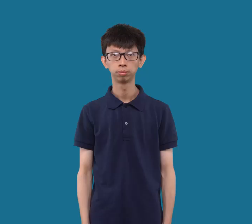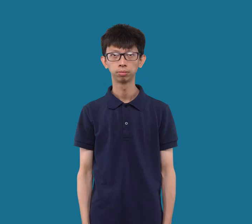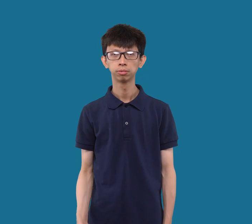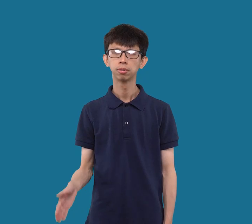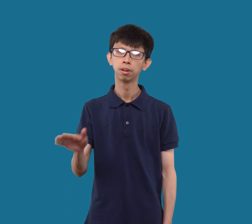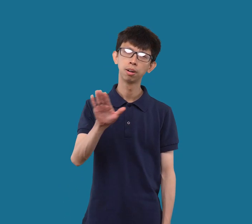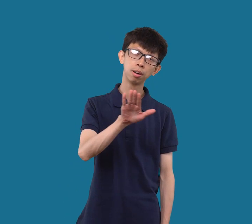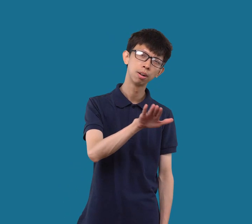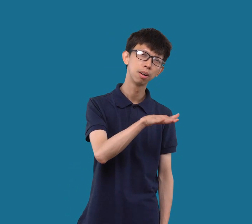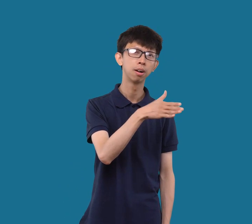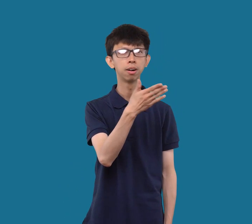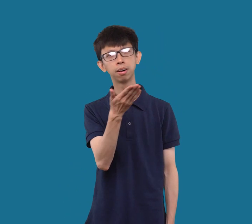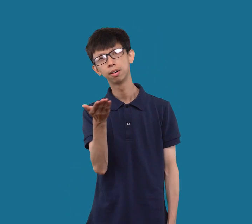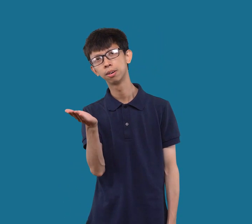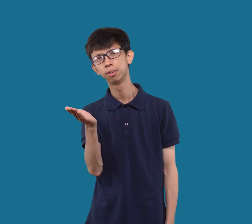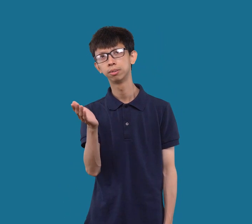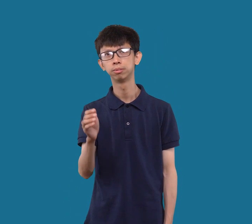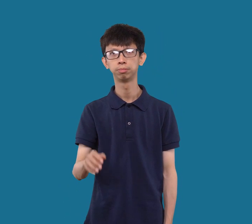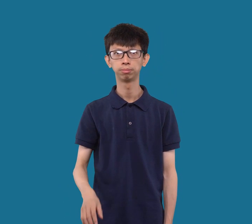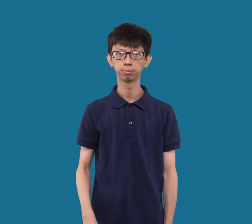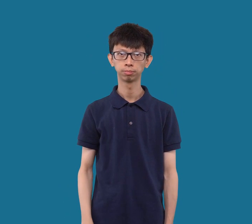dân ca